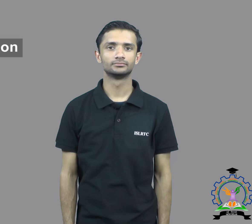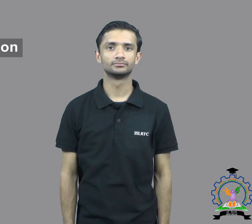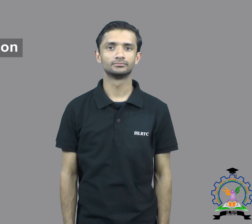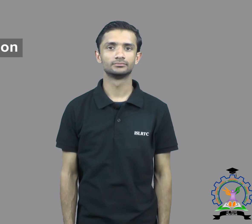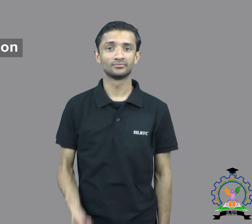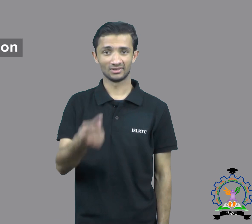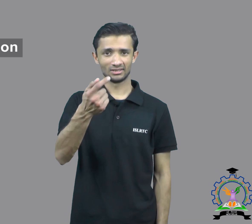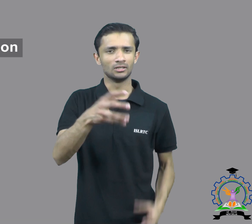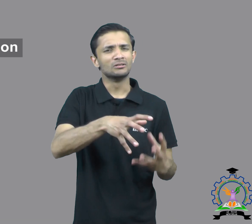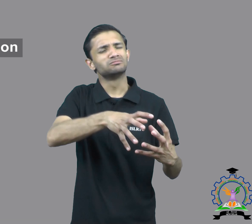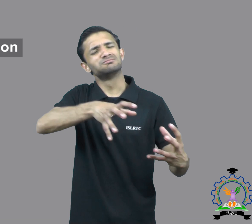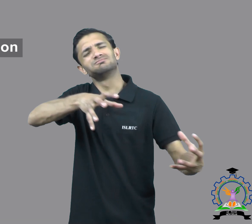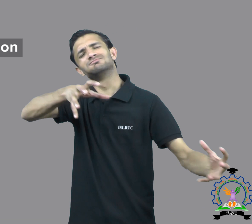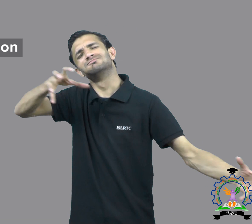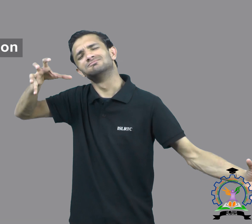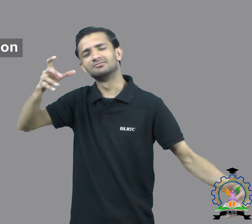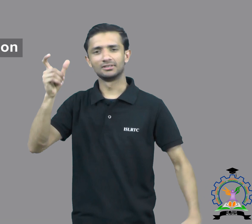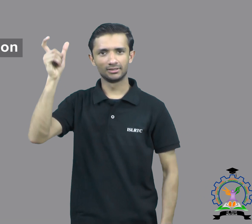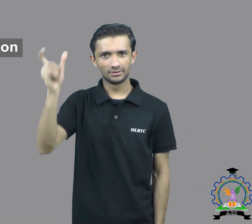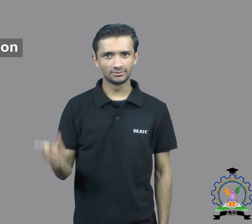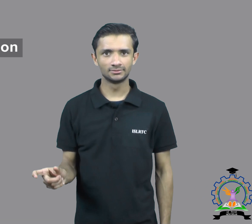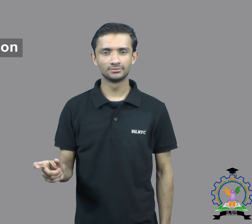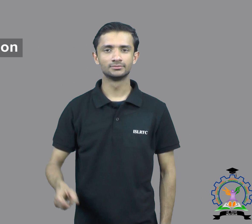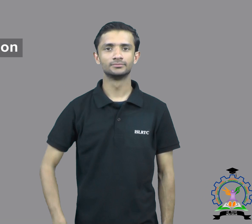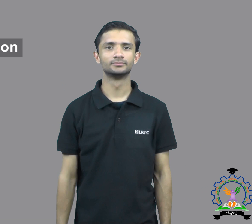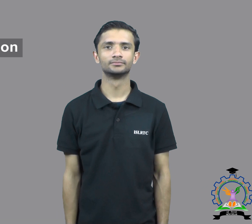Very Wealthy Person Magnate Tycoon